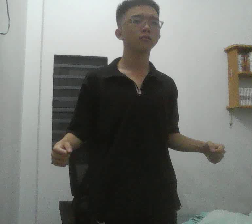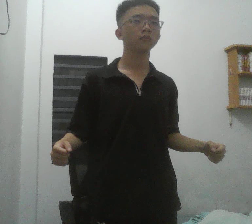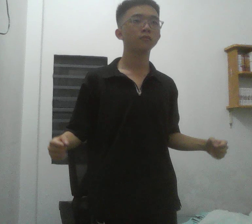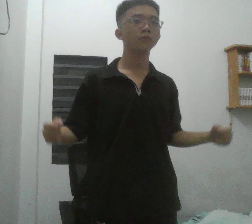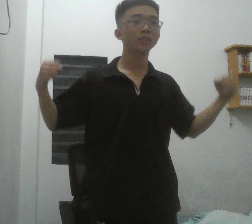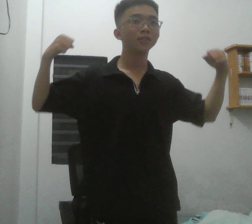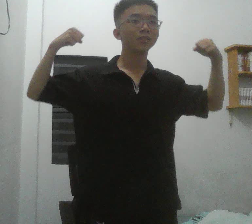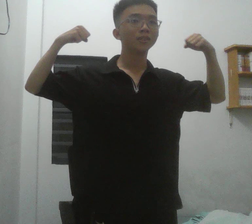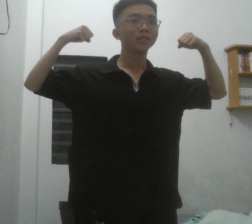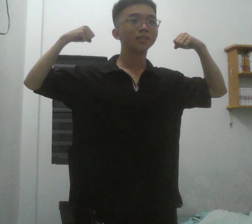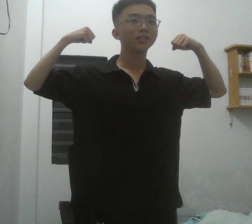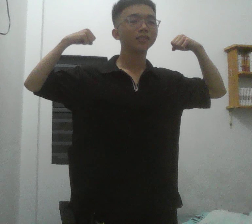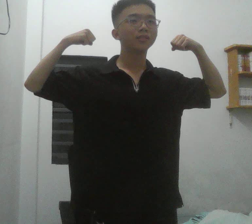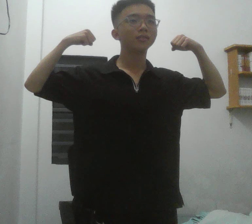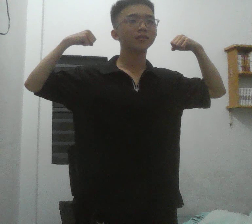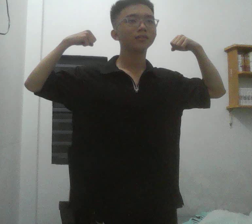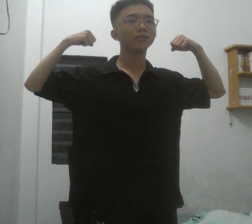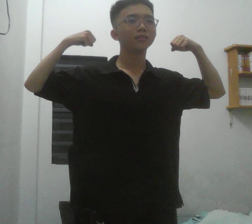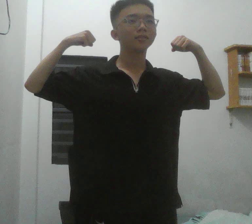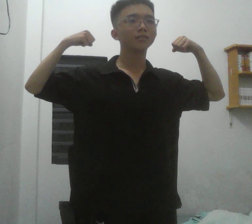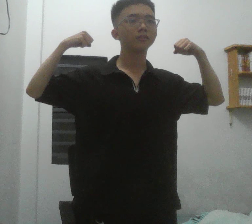minh khoe